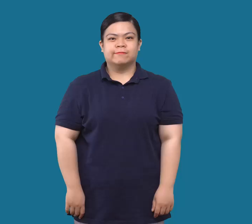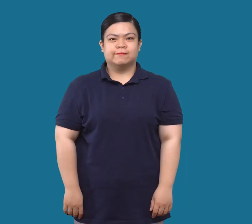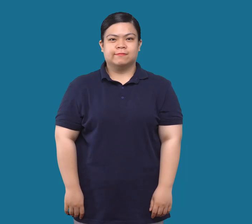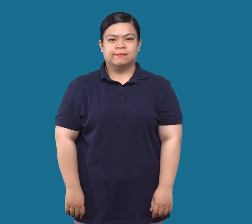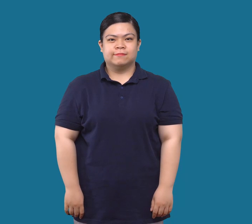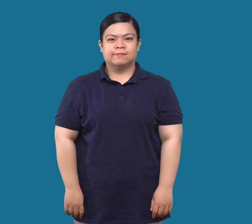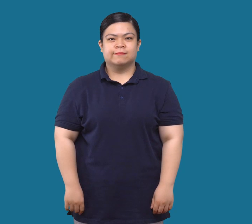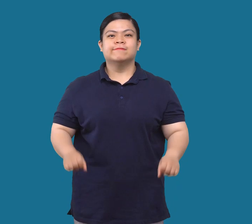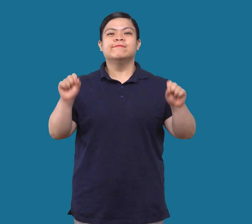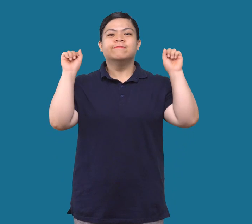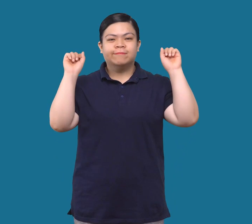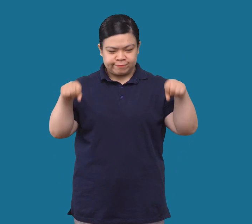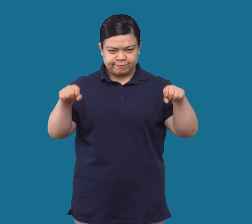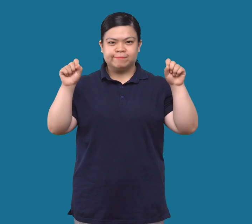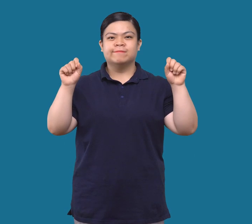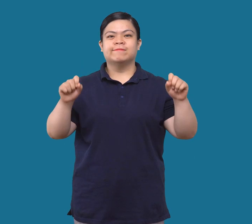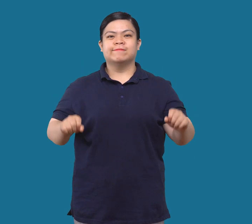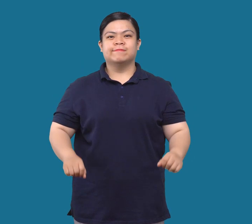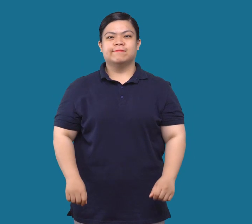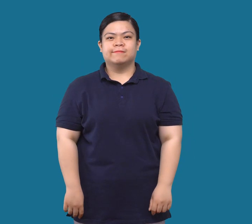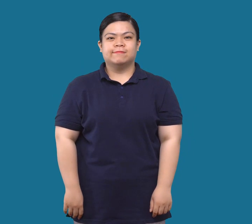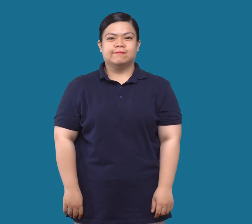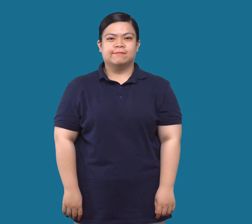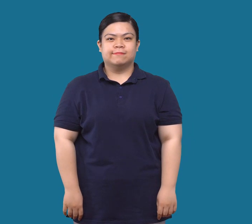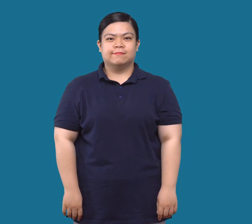tán thành